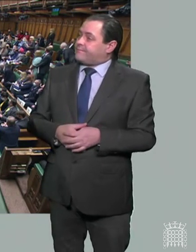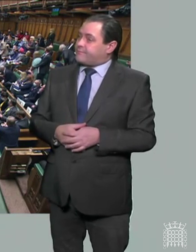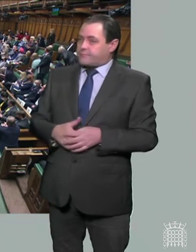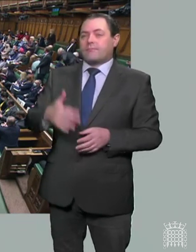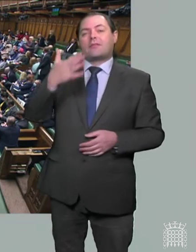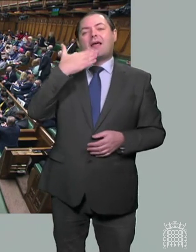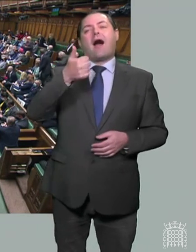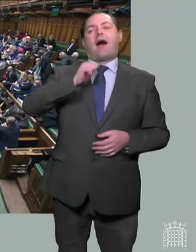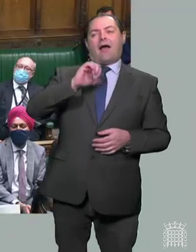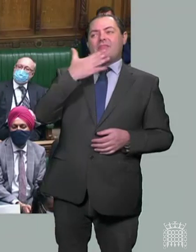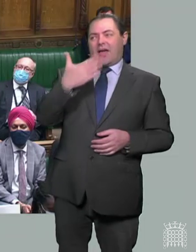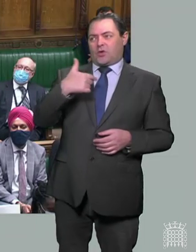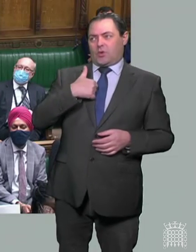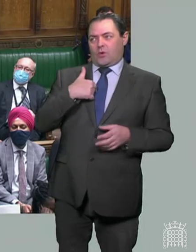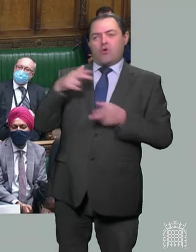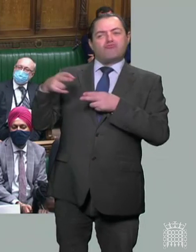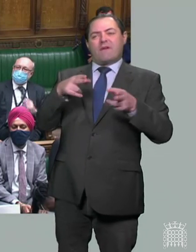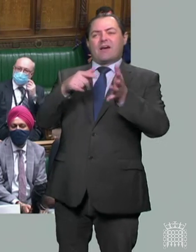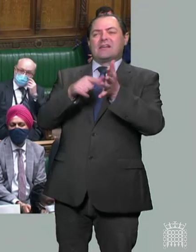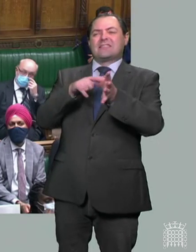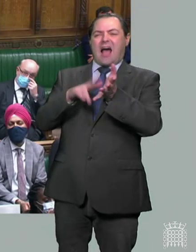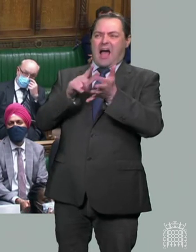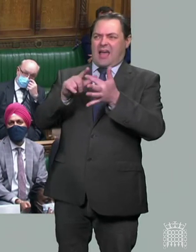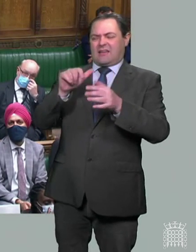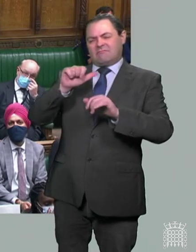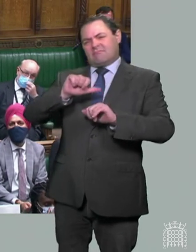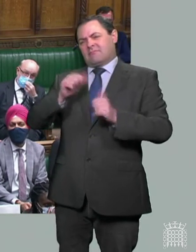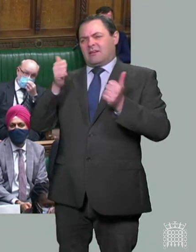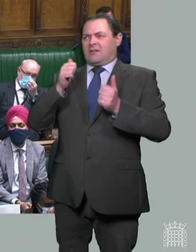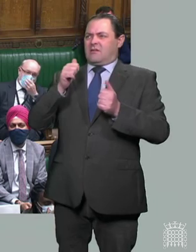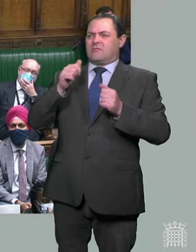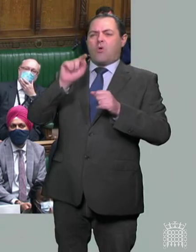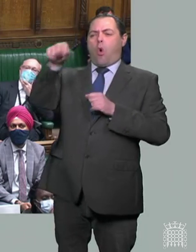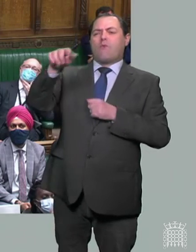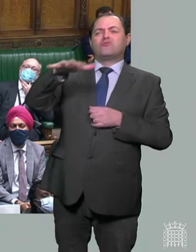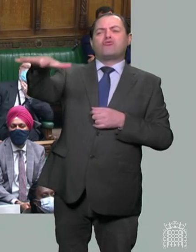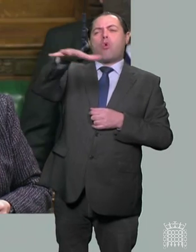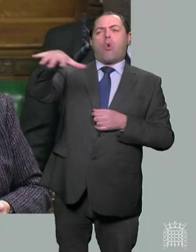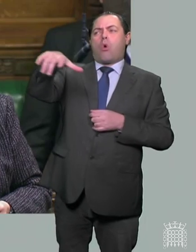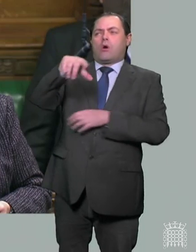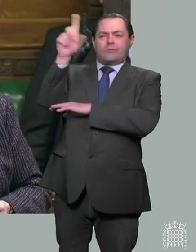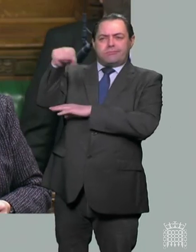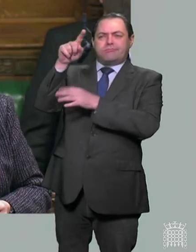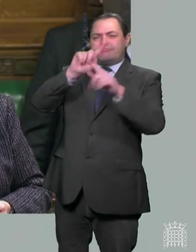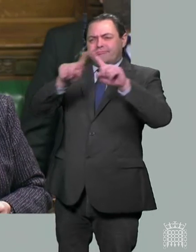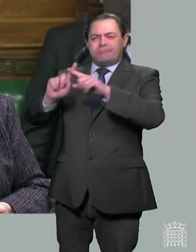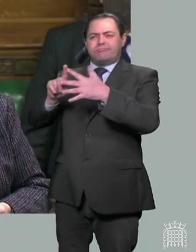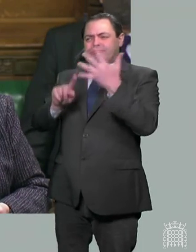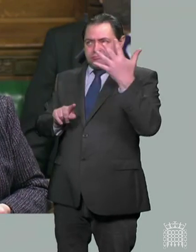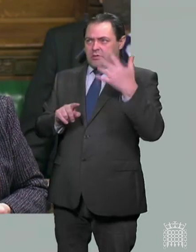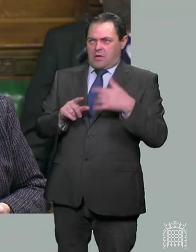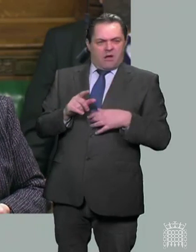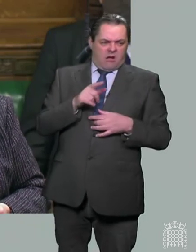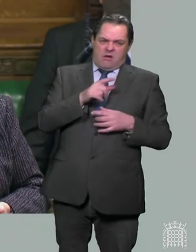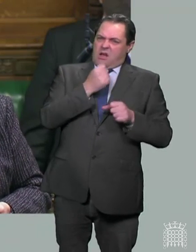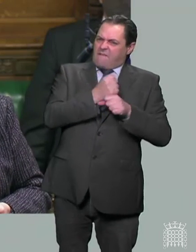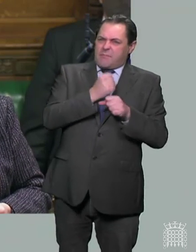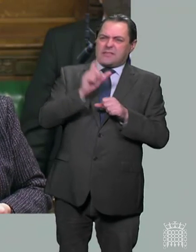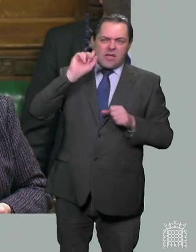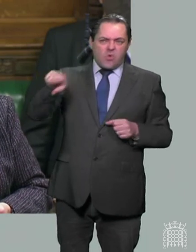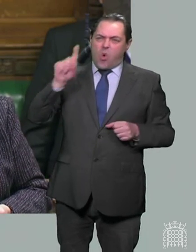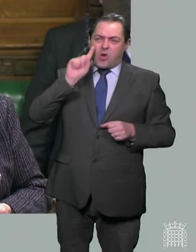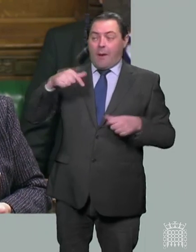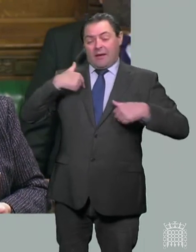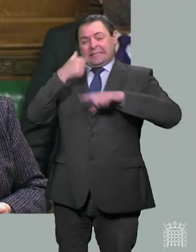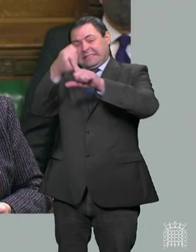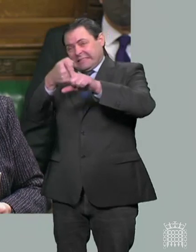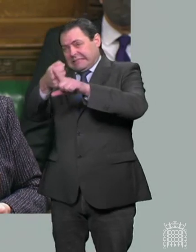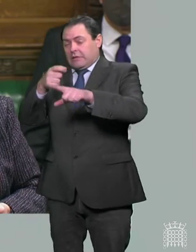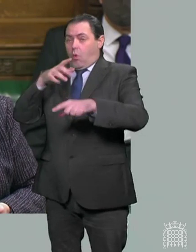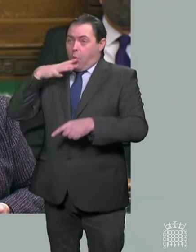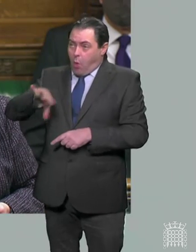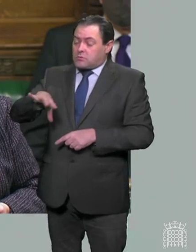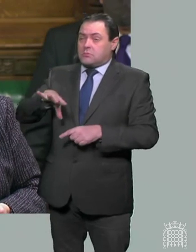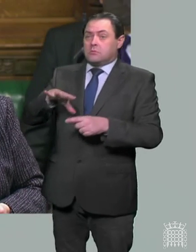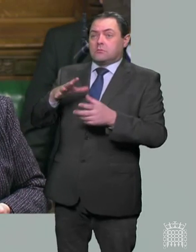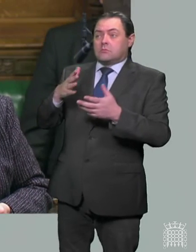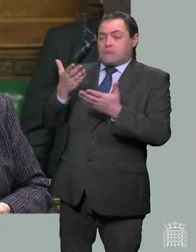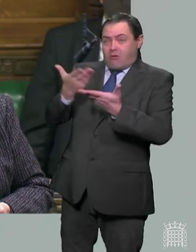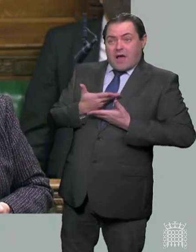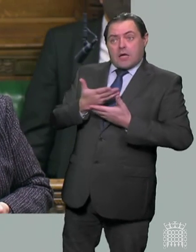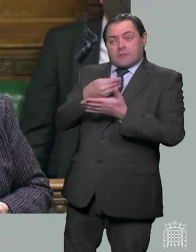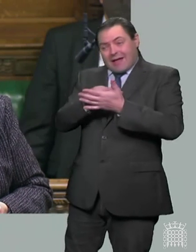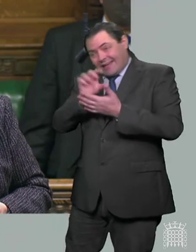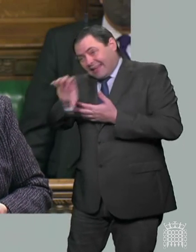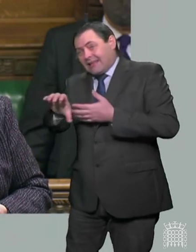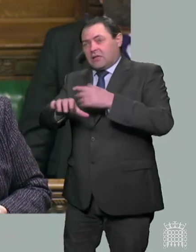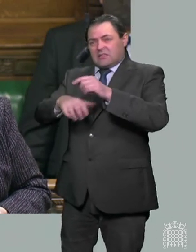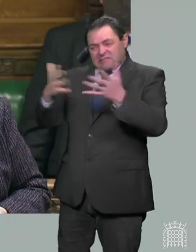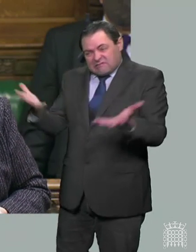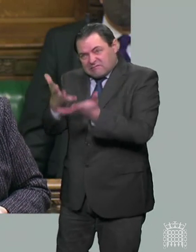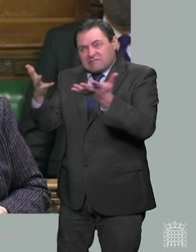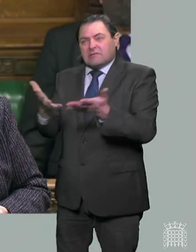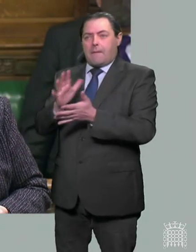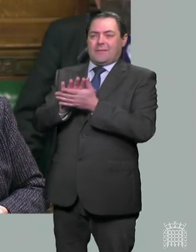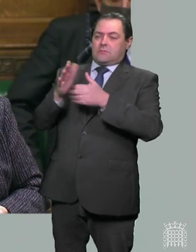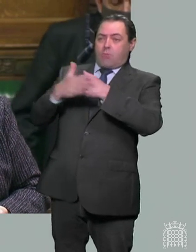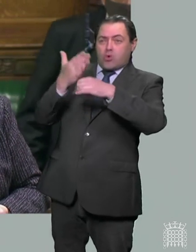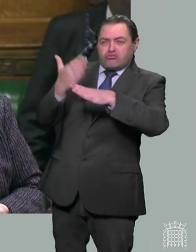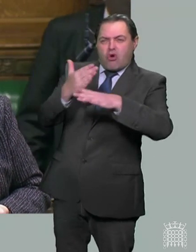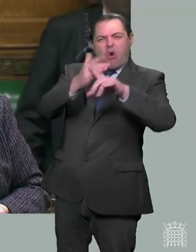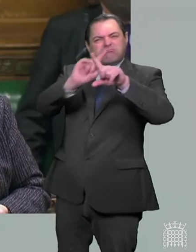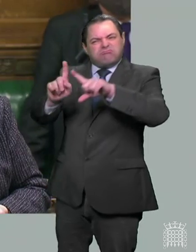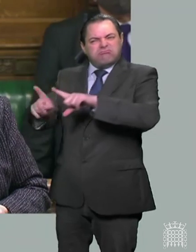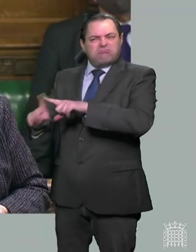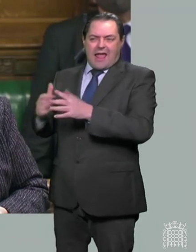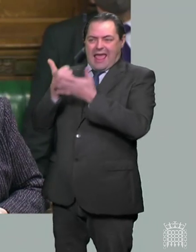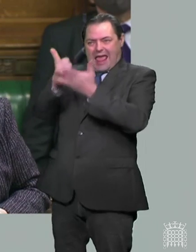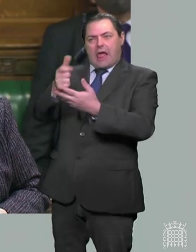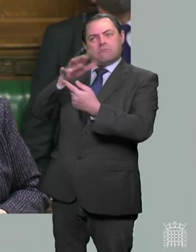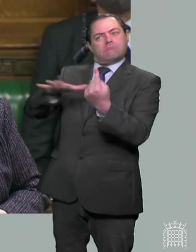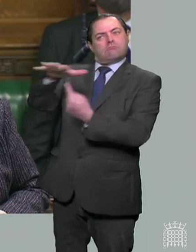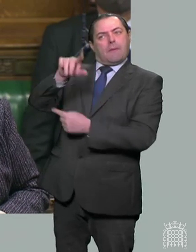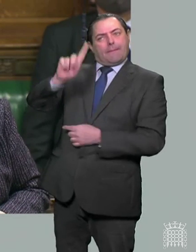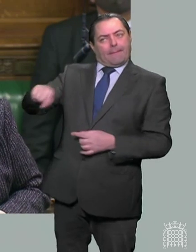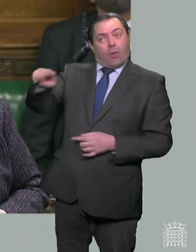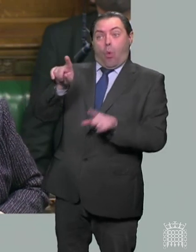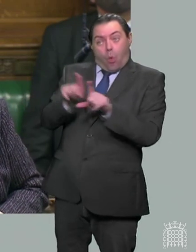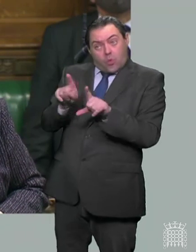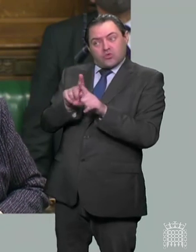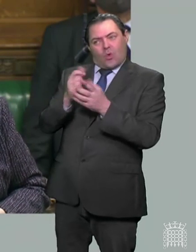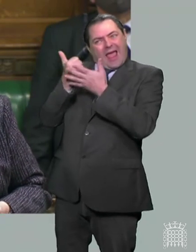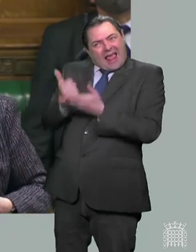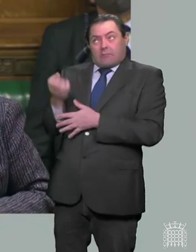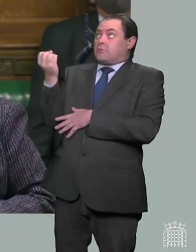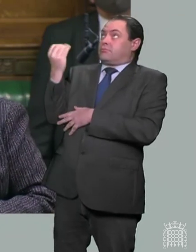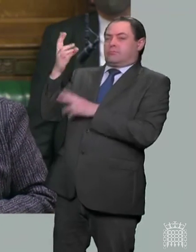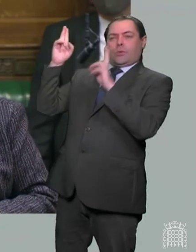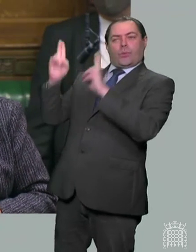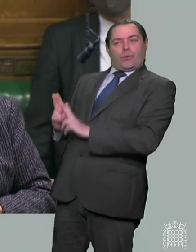The River Tyne, with its world-renowned offshore and subsea sectors, has been repeatedly sidelined by the Government, despite my and others constantly lobbying Ministers for investment that would massively increase employment opportunities and help the UK’s transition to net zero.